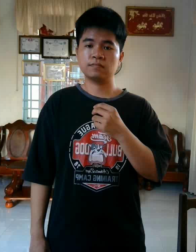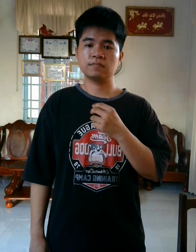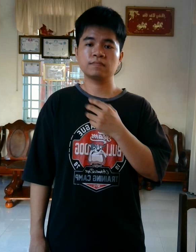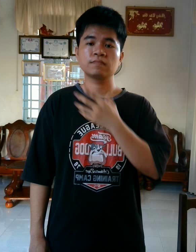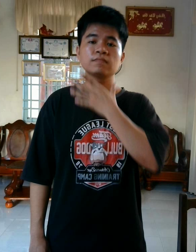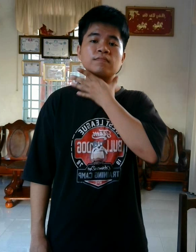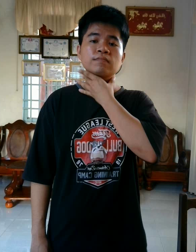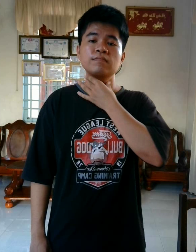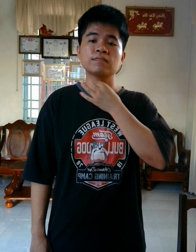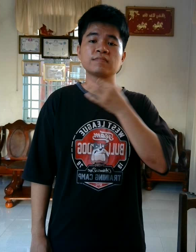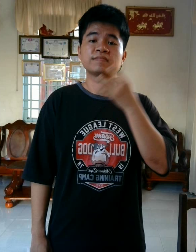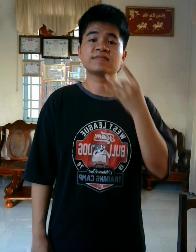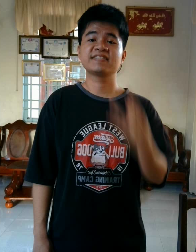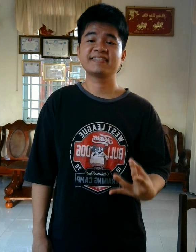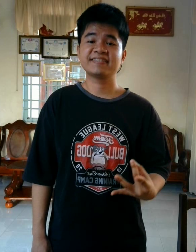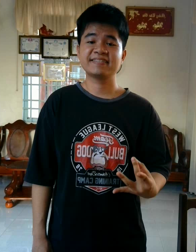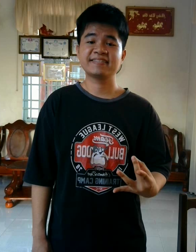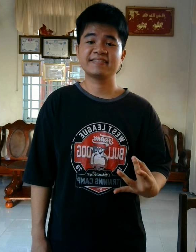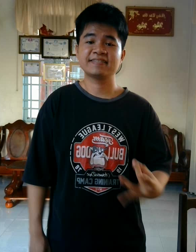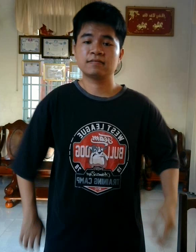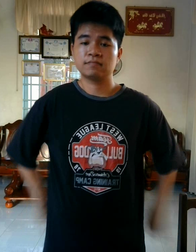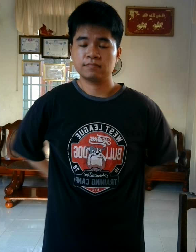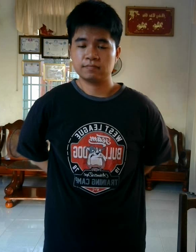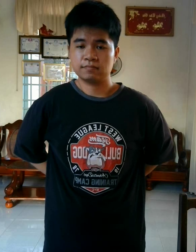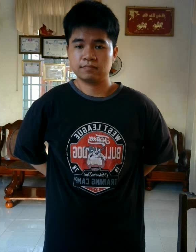thich